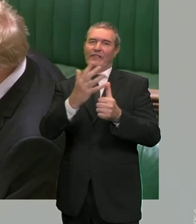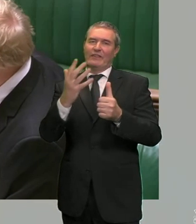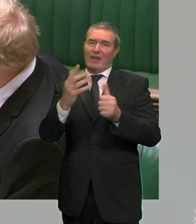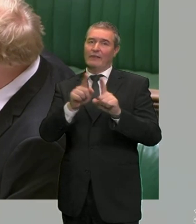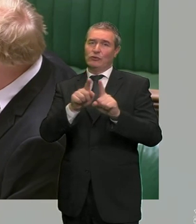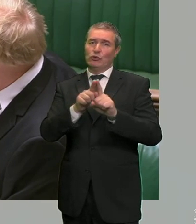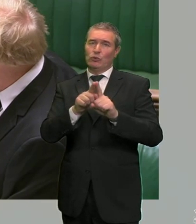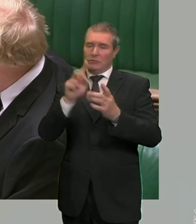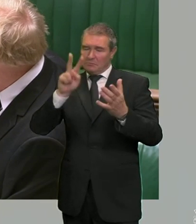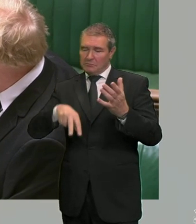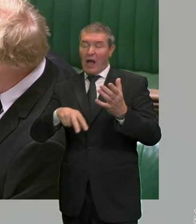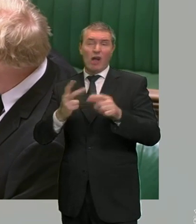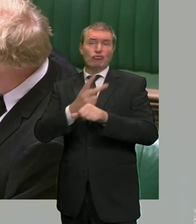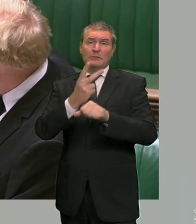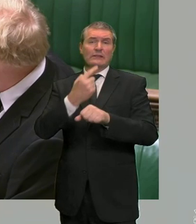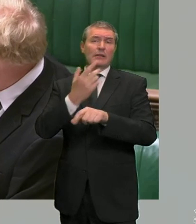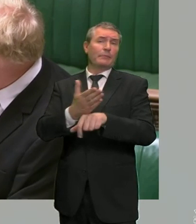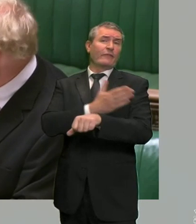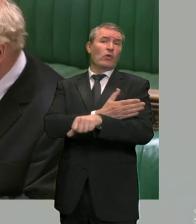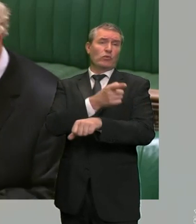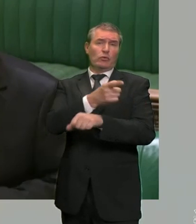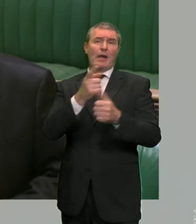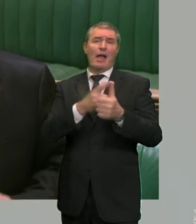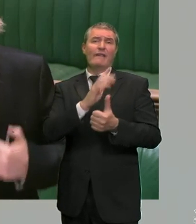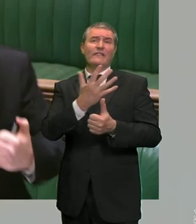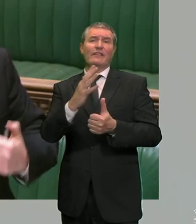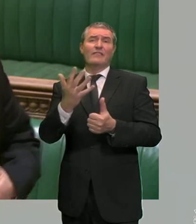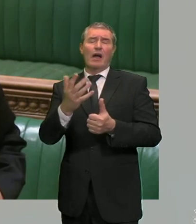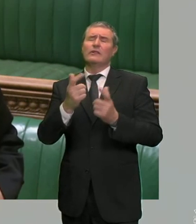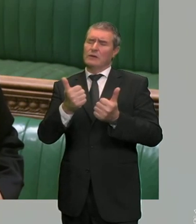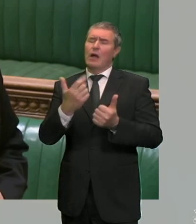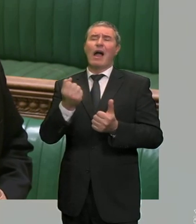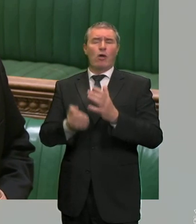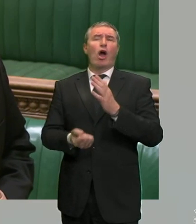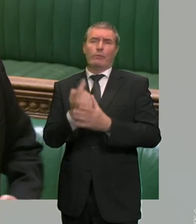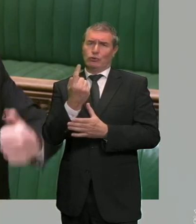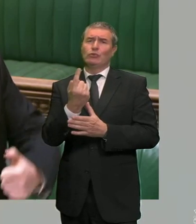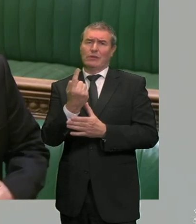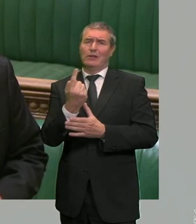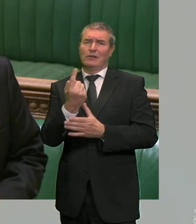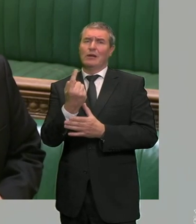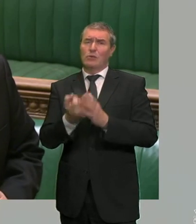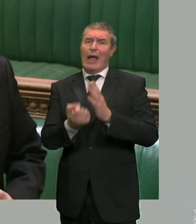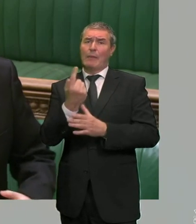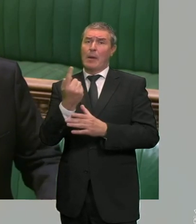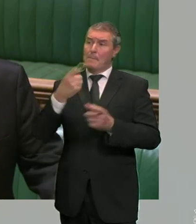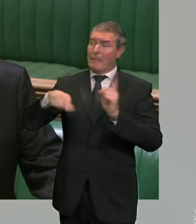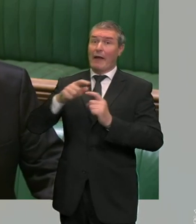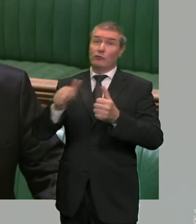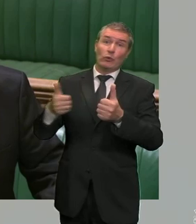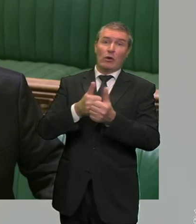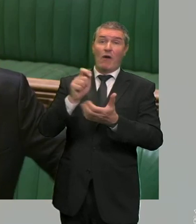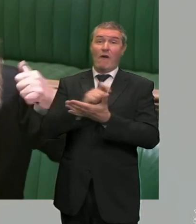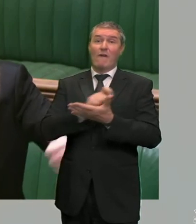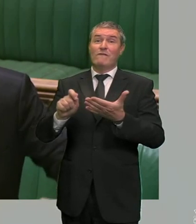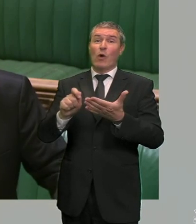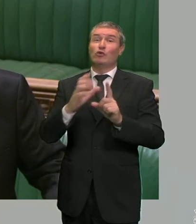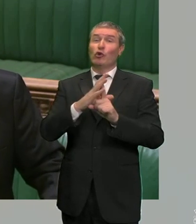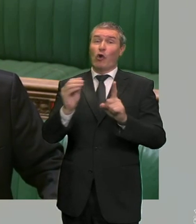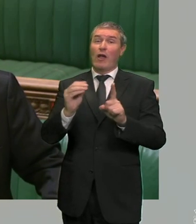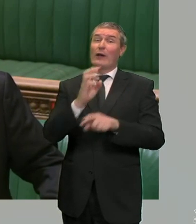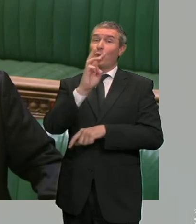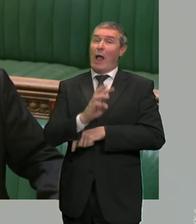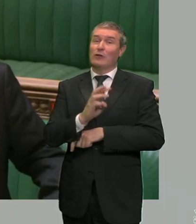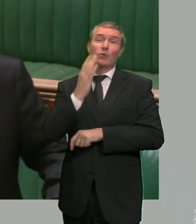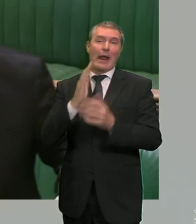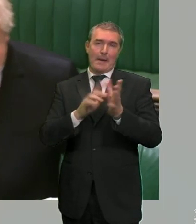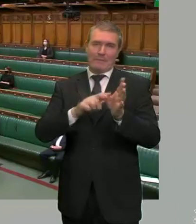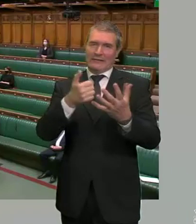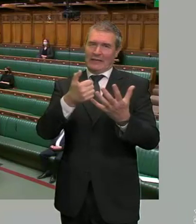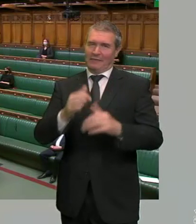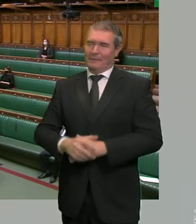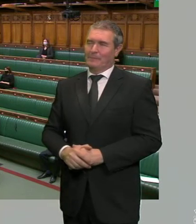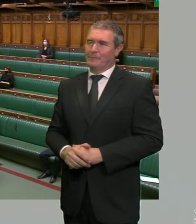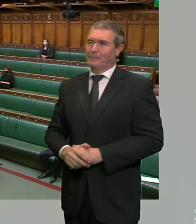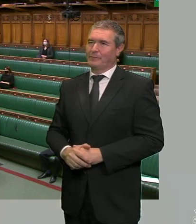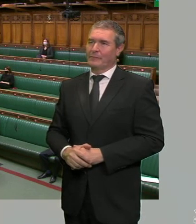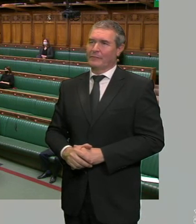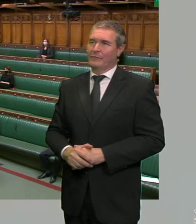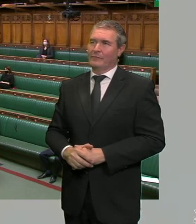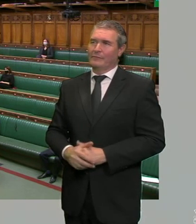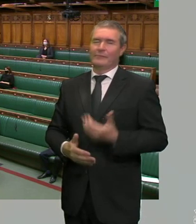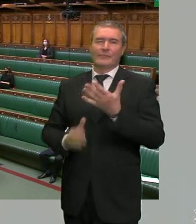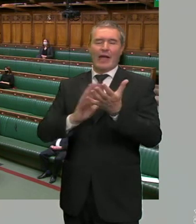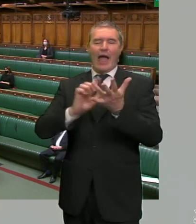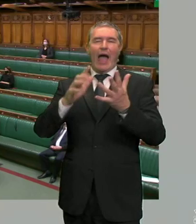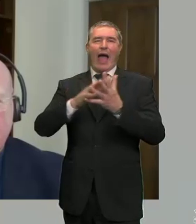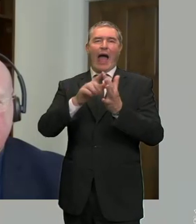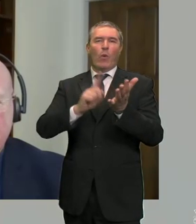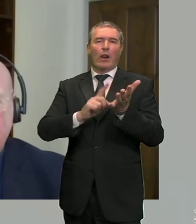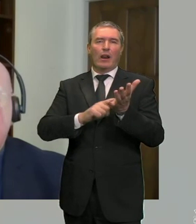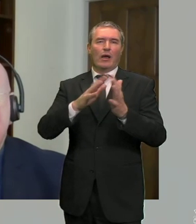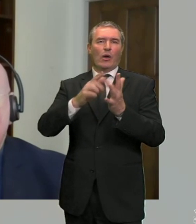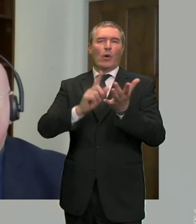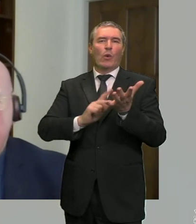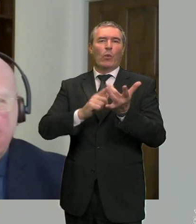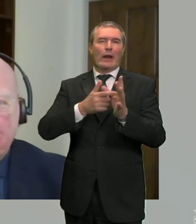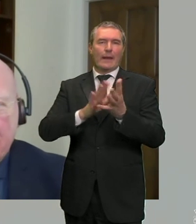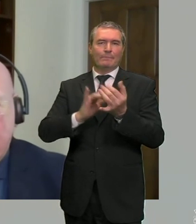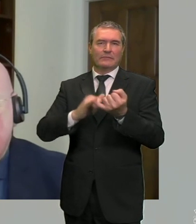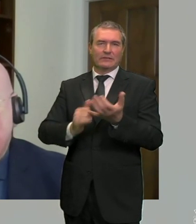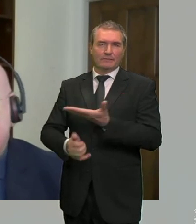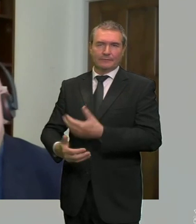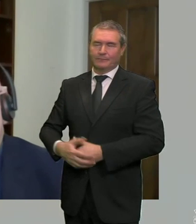On the A55, I repeat what I said to my right honourable Friend the Member for Clwyd West : there is a great opportunity to do that if people will vote Conservative and vote for a Welsh Conservative Government on 6 May.